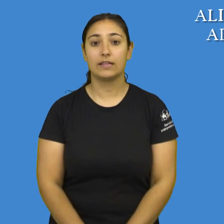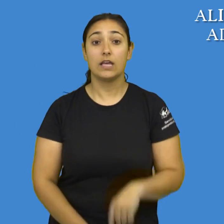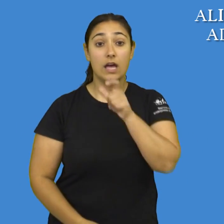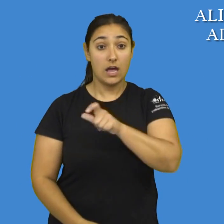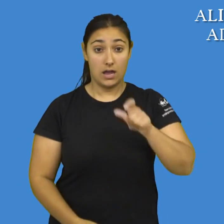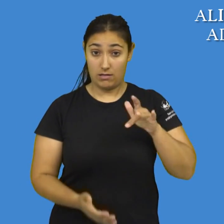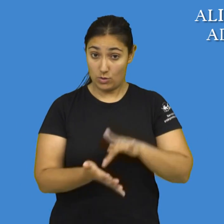persona